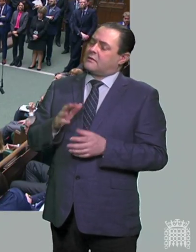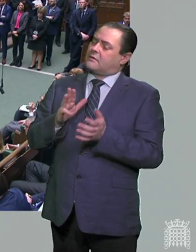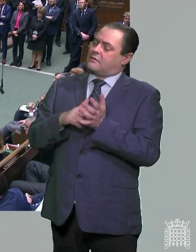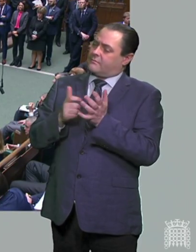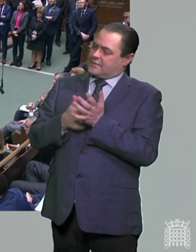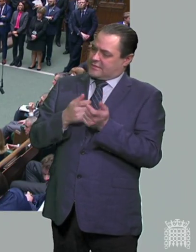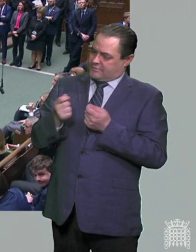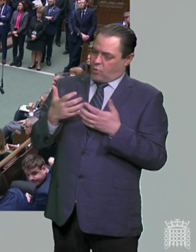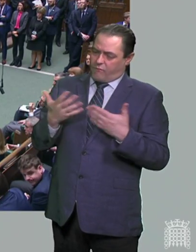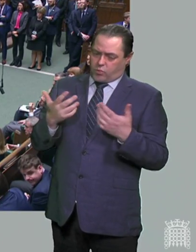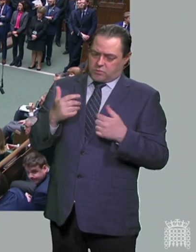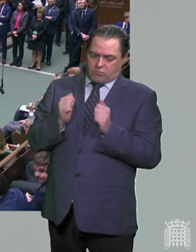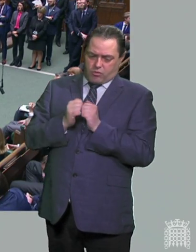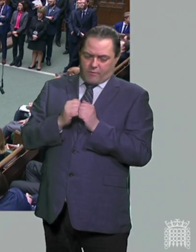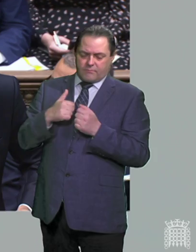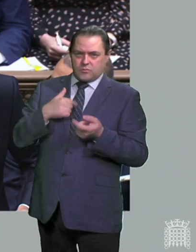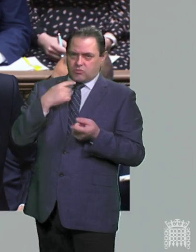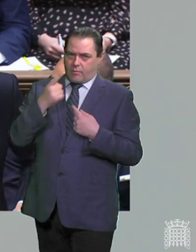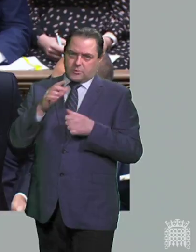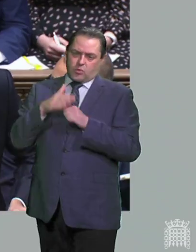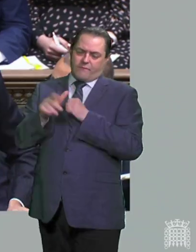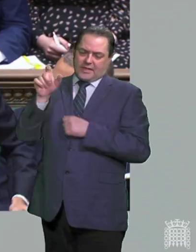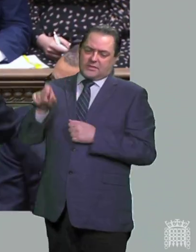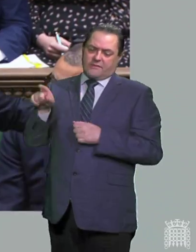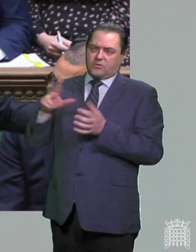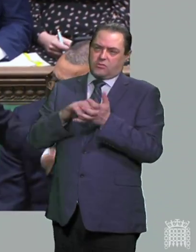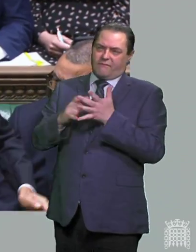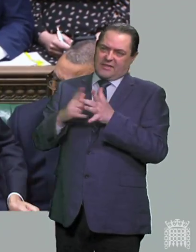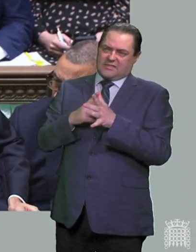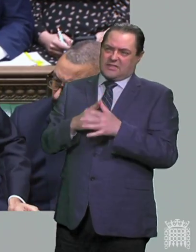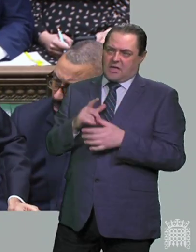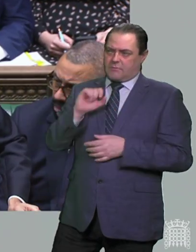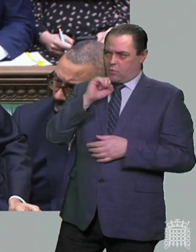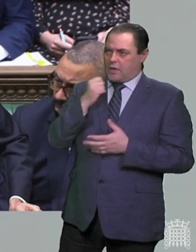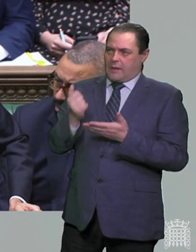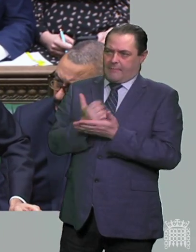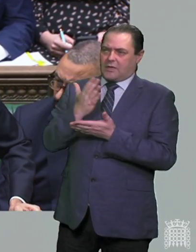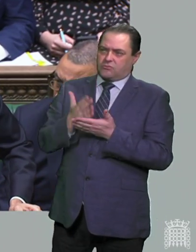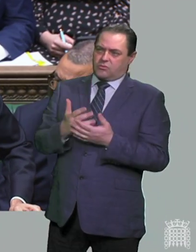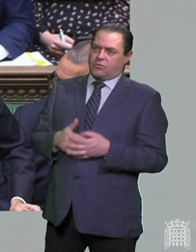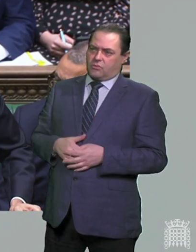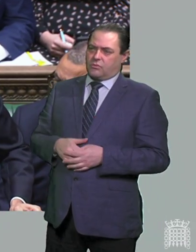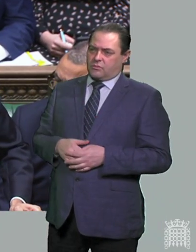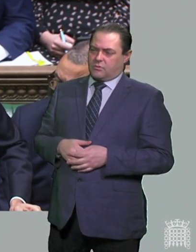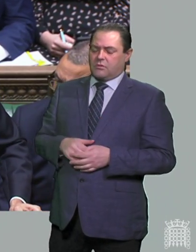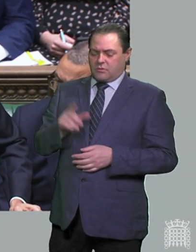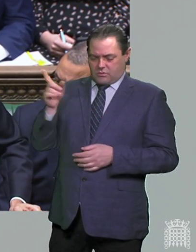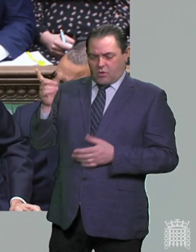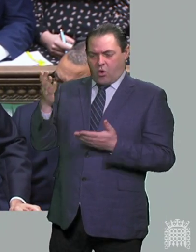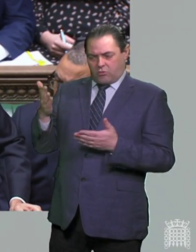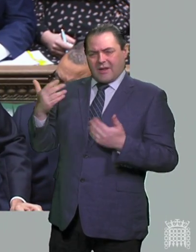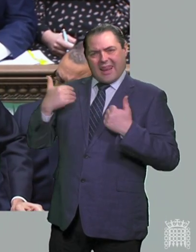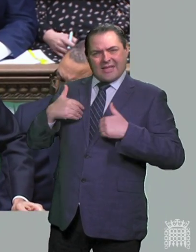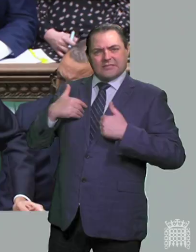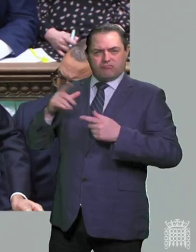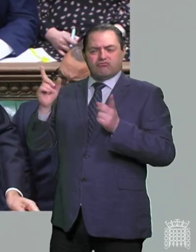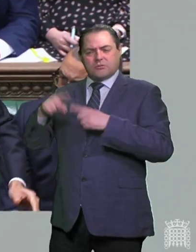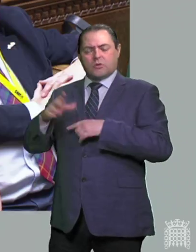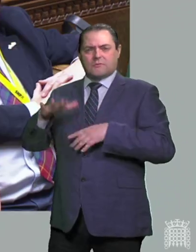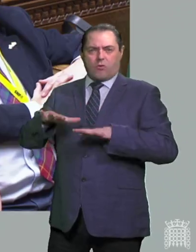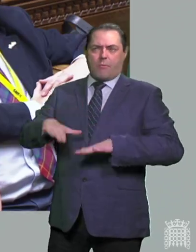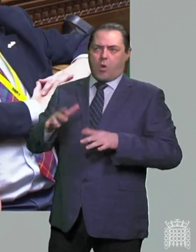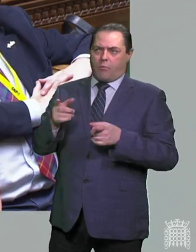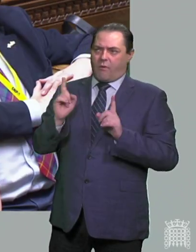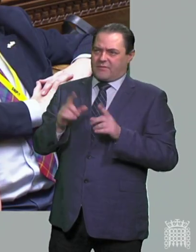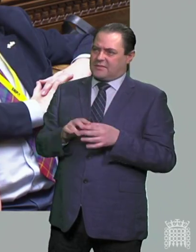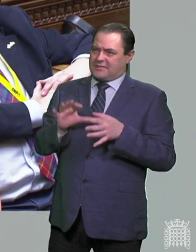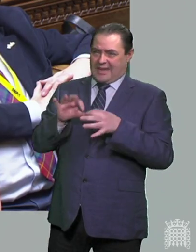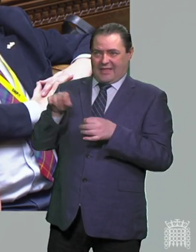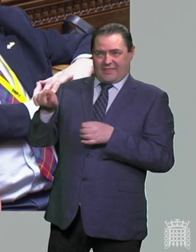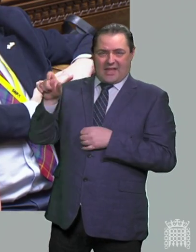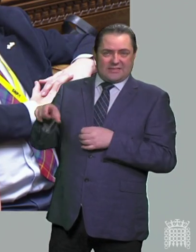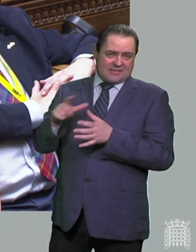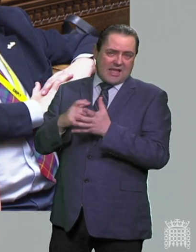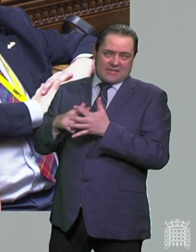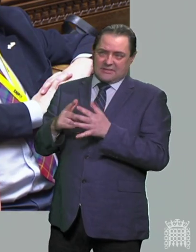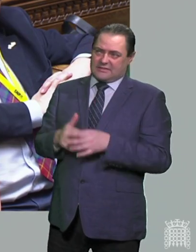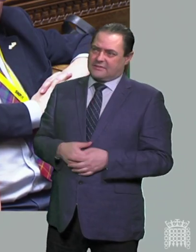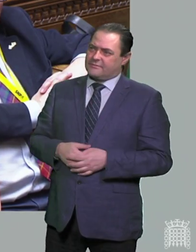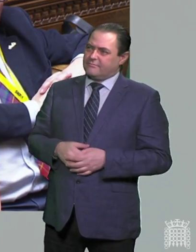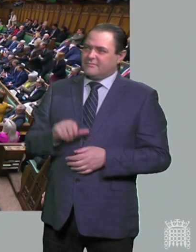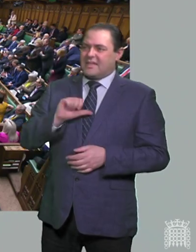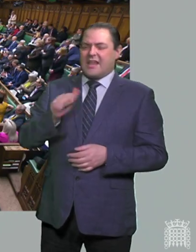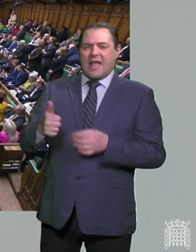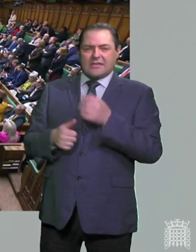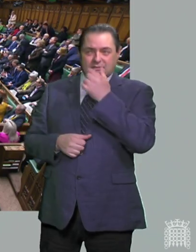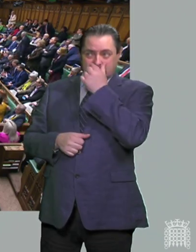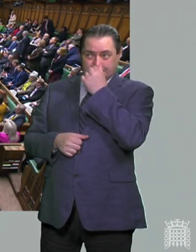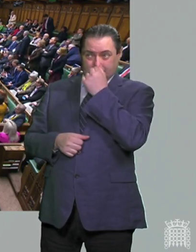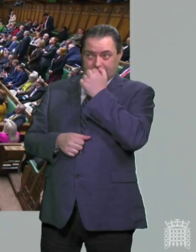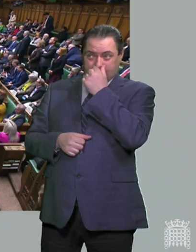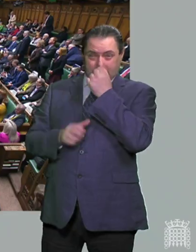Obviously, it would not be appropriate for me to comment on an individual’s visa case, but I will ensure that the honourable Lady gets a response from the Home Office on that particular case.